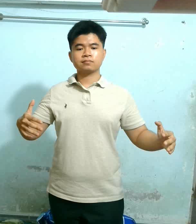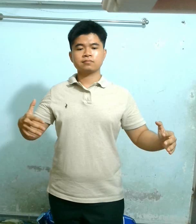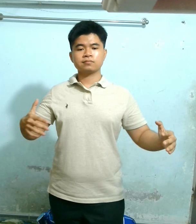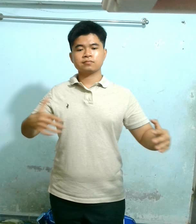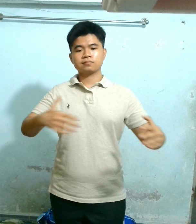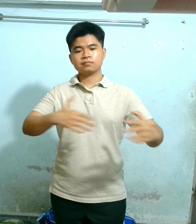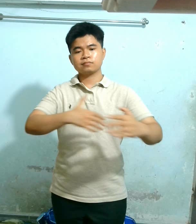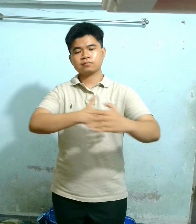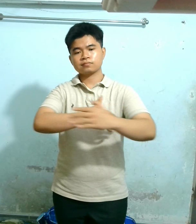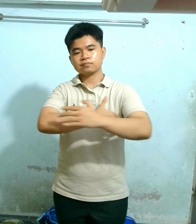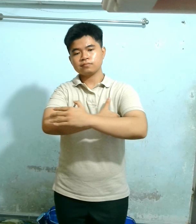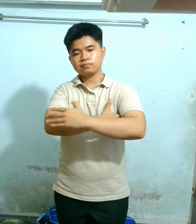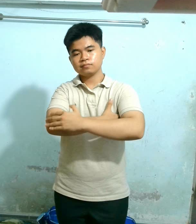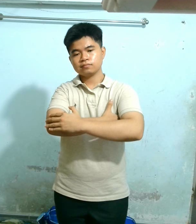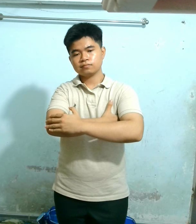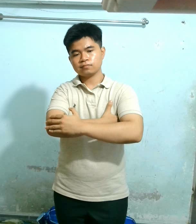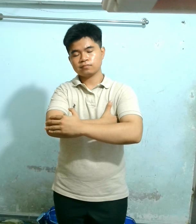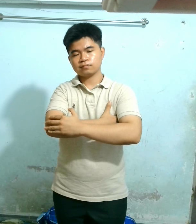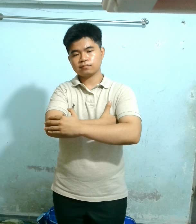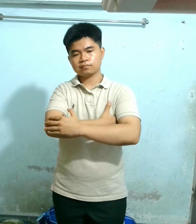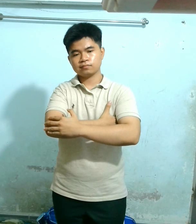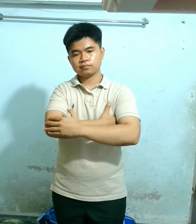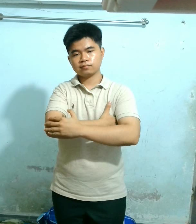om